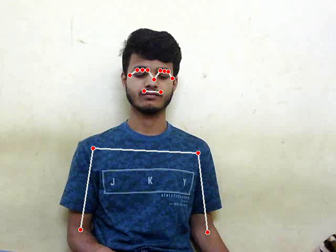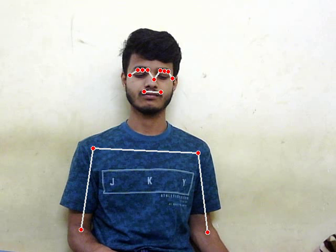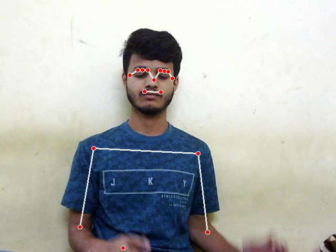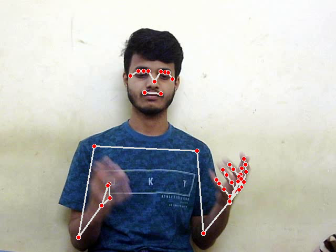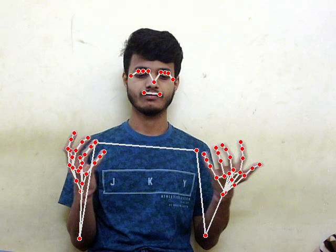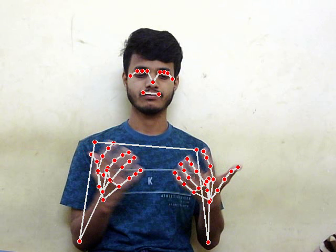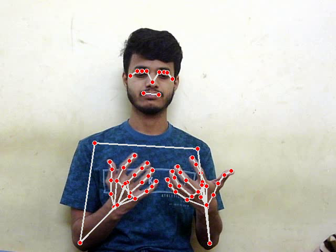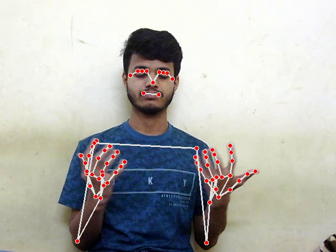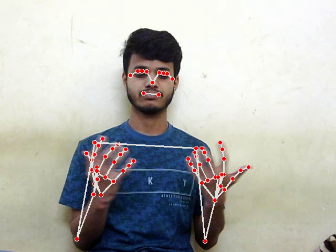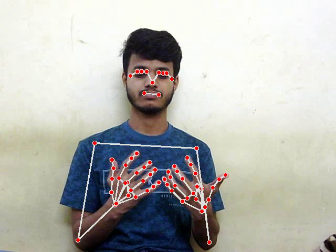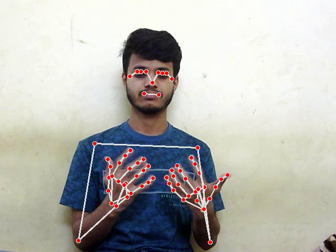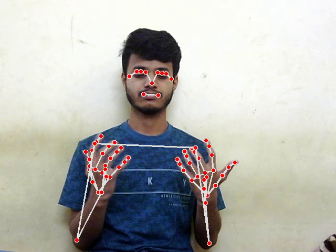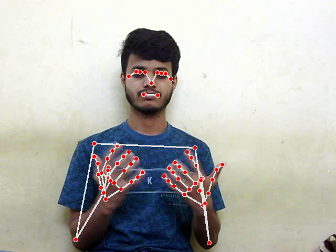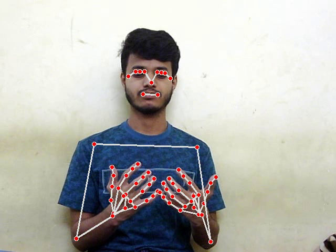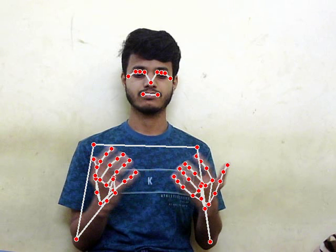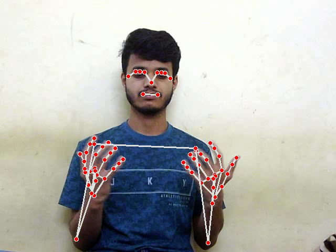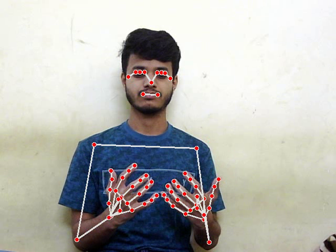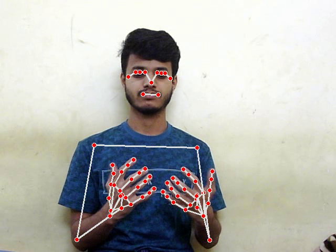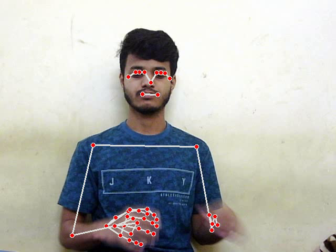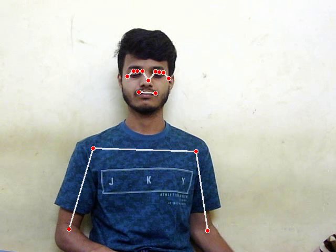what